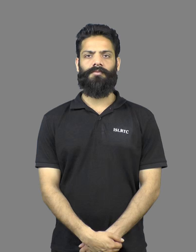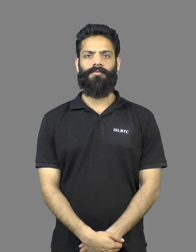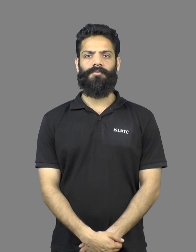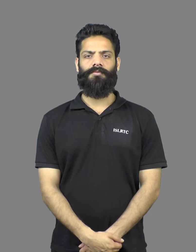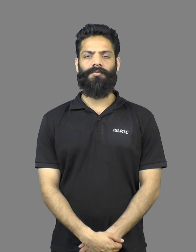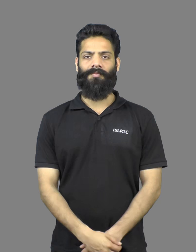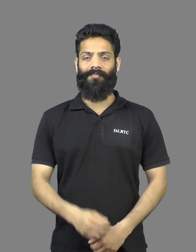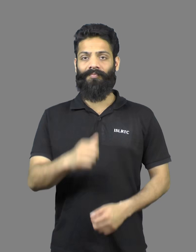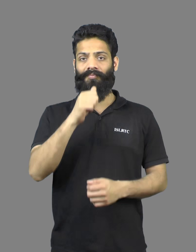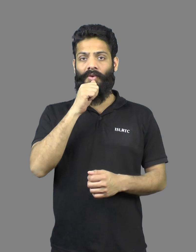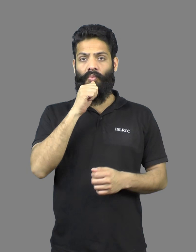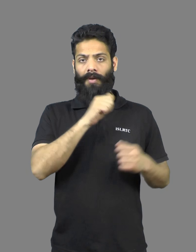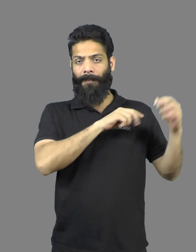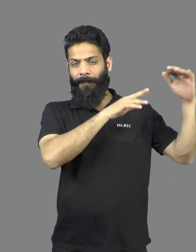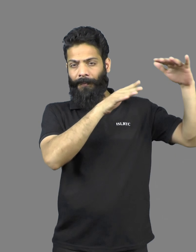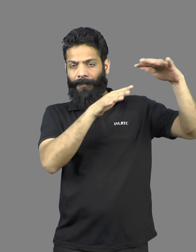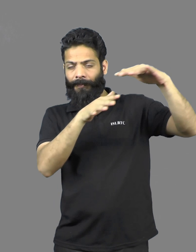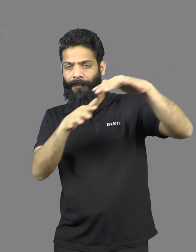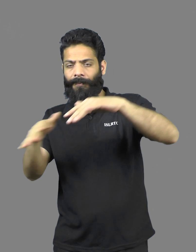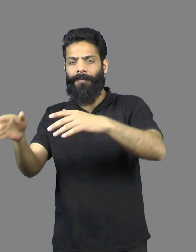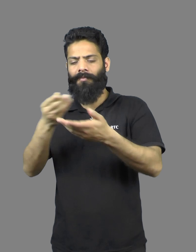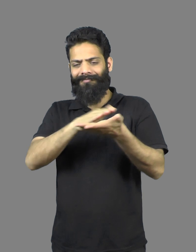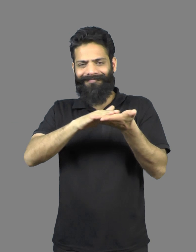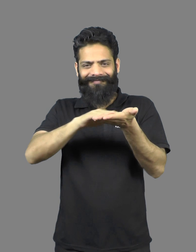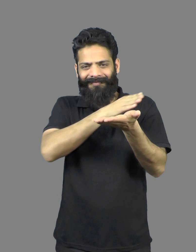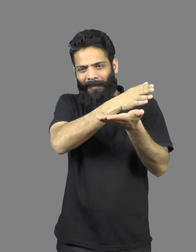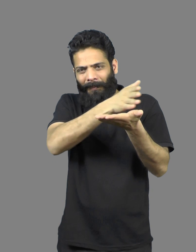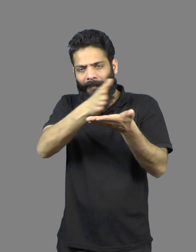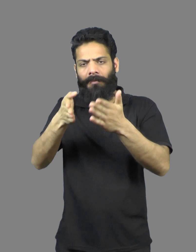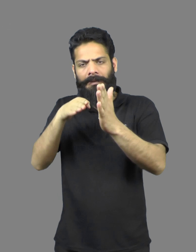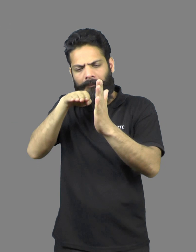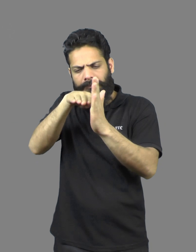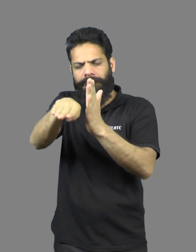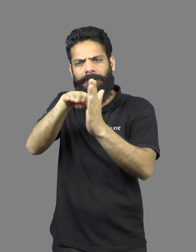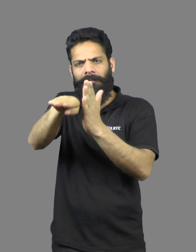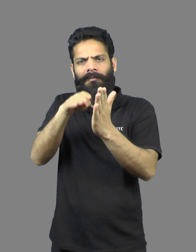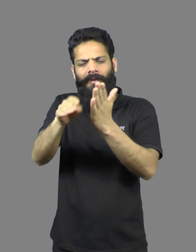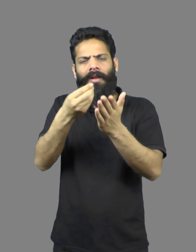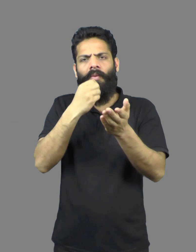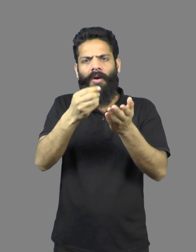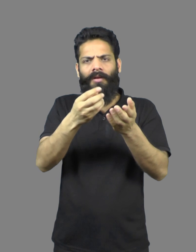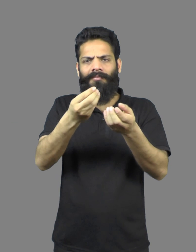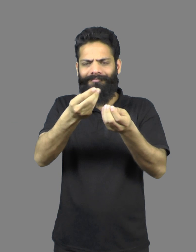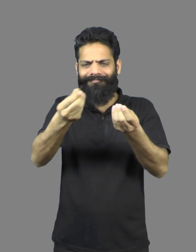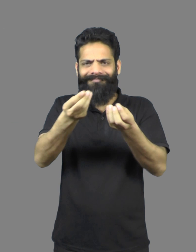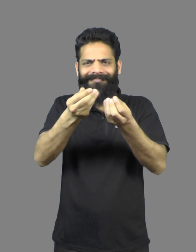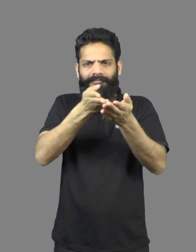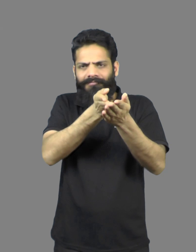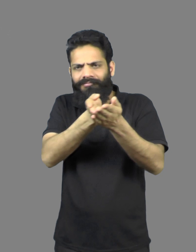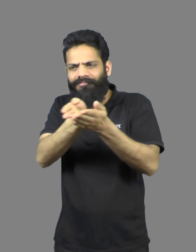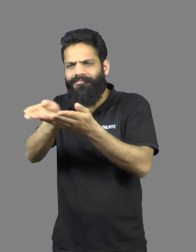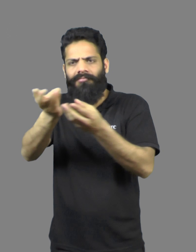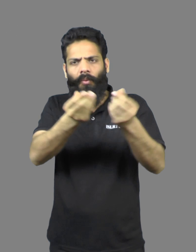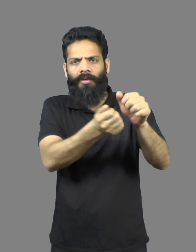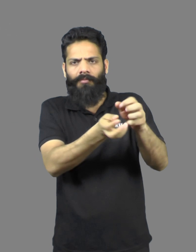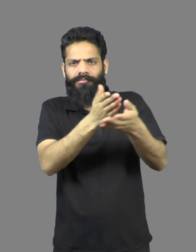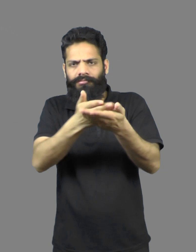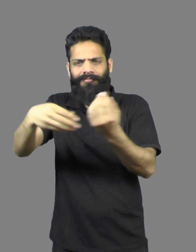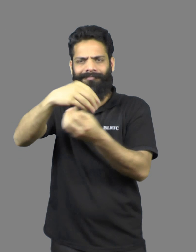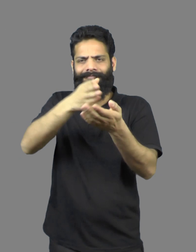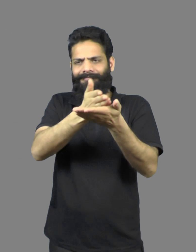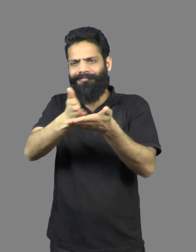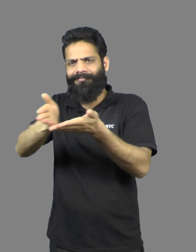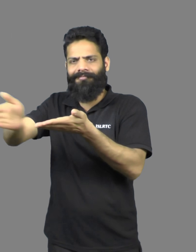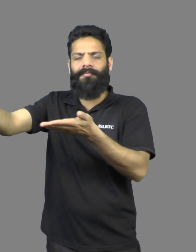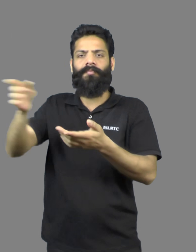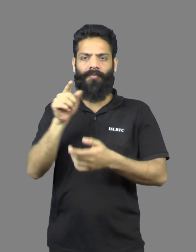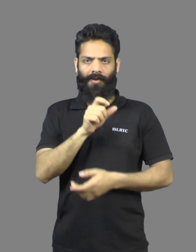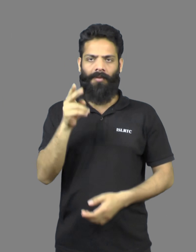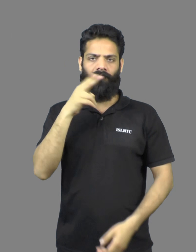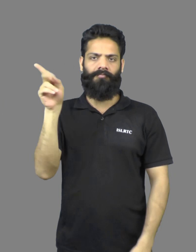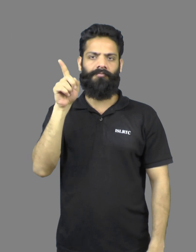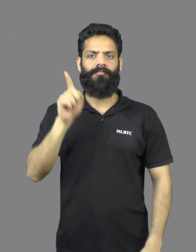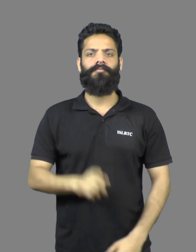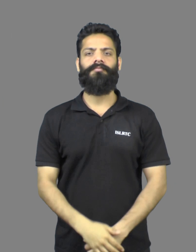Water Erosion